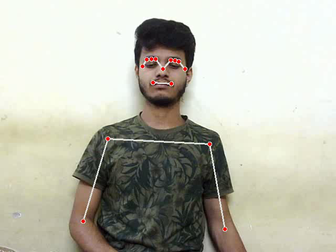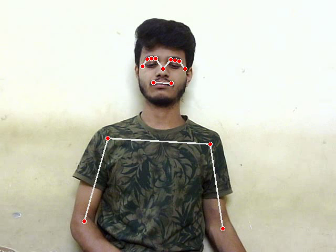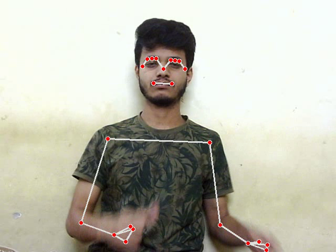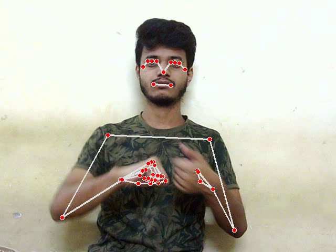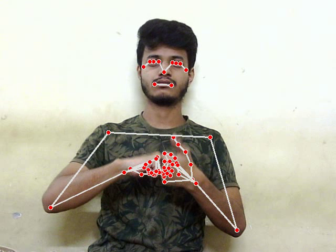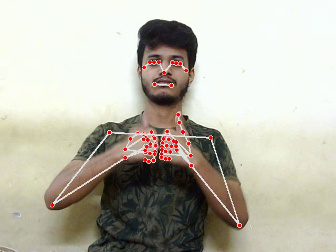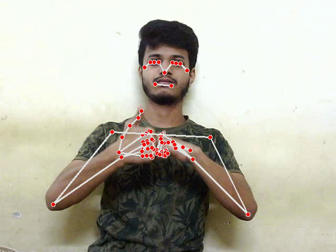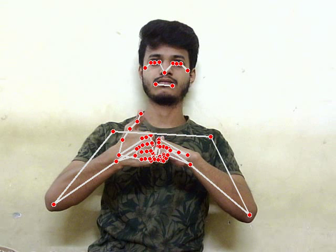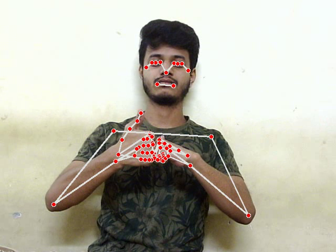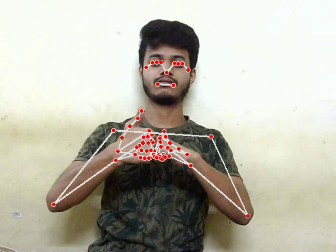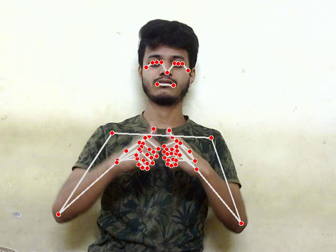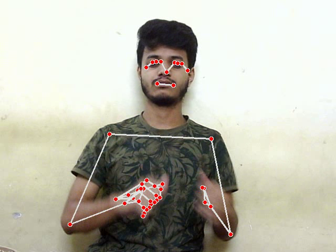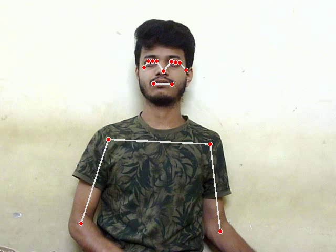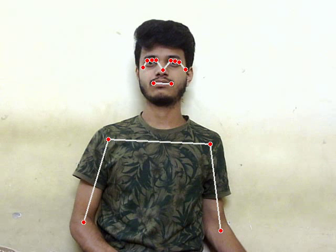how